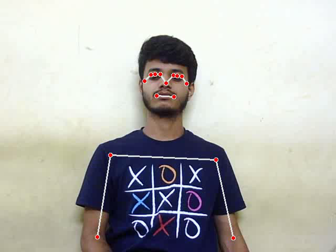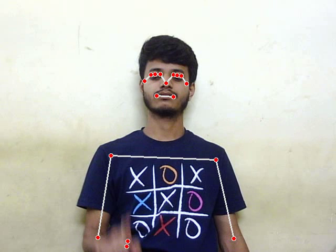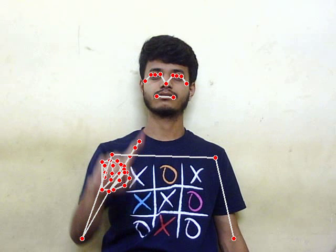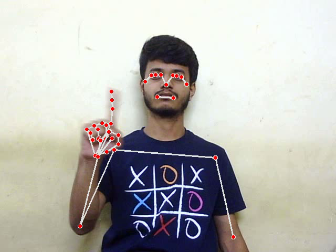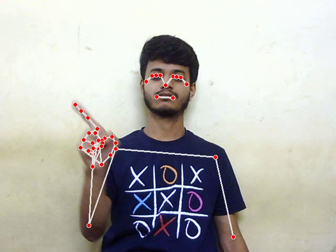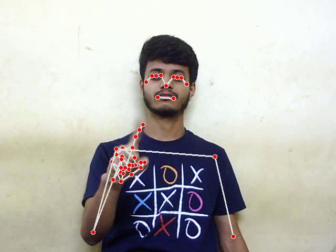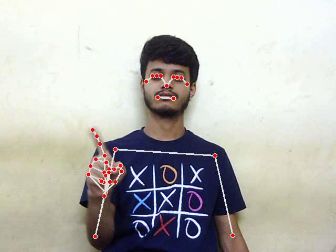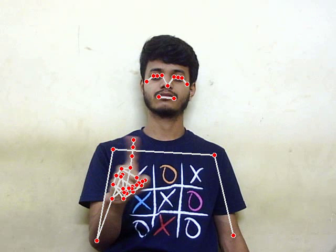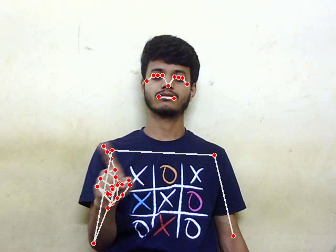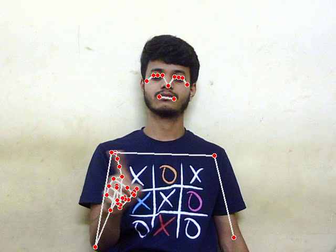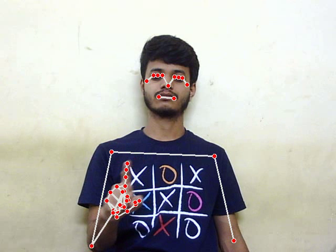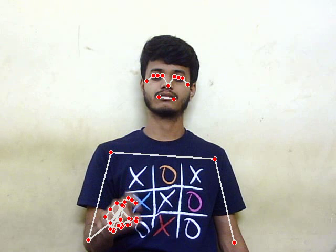where